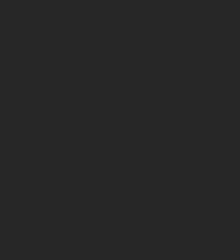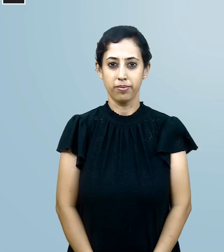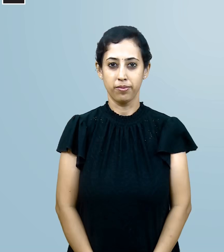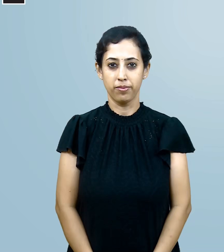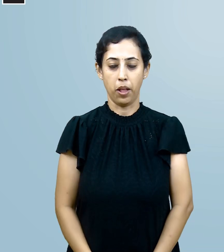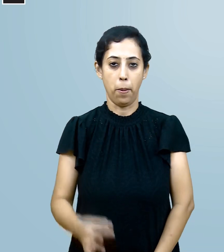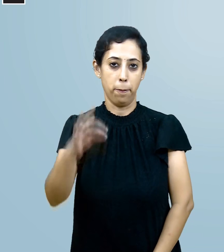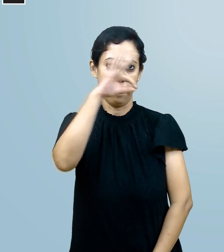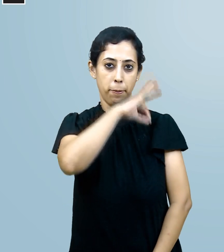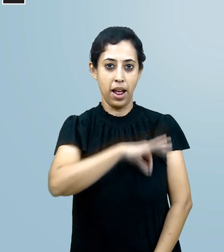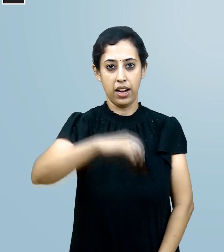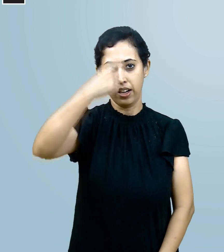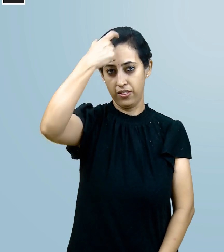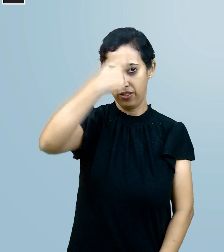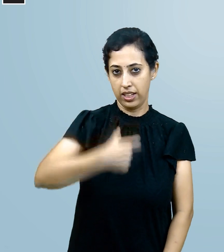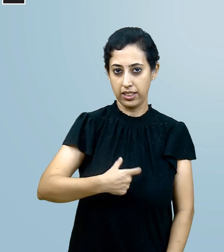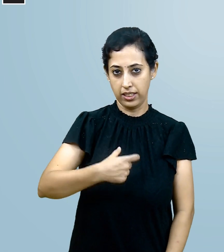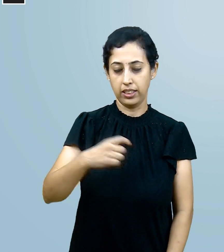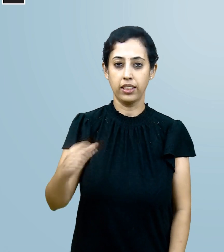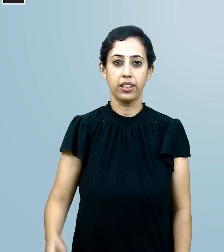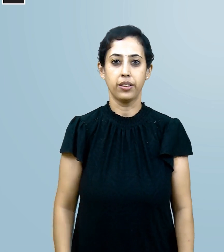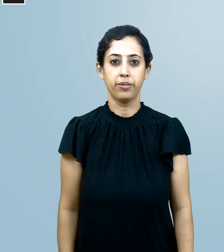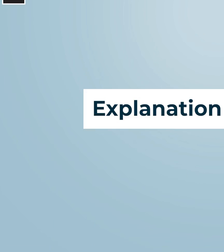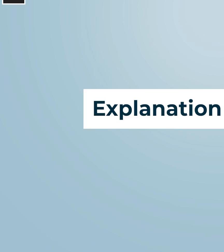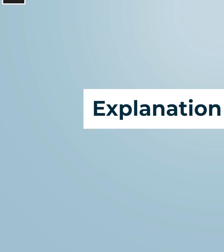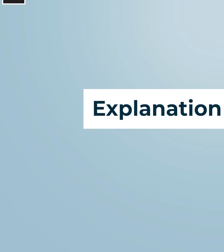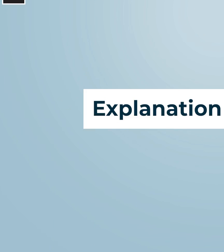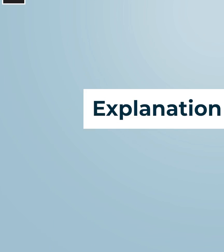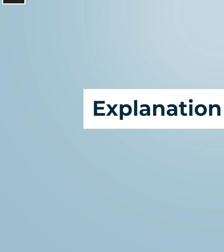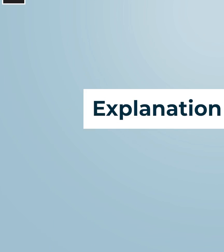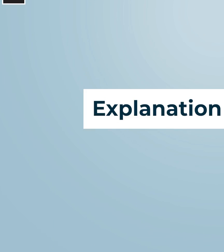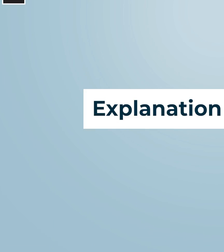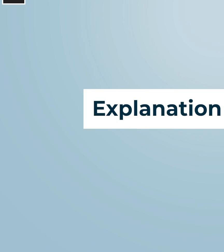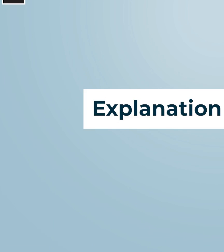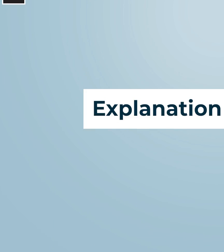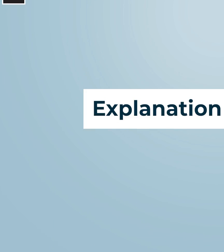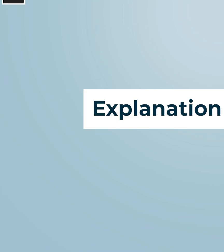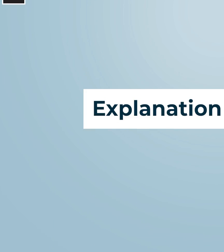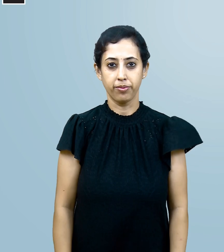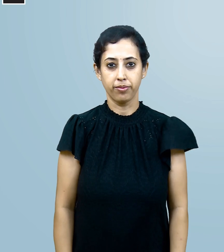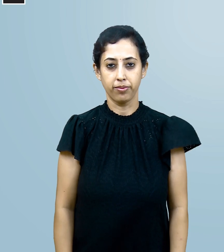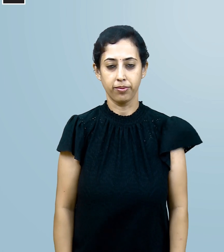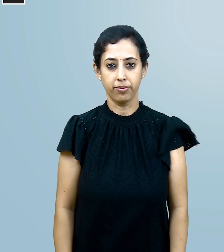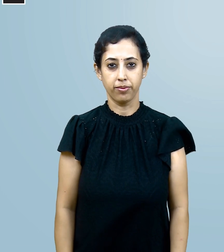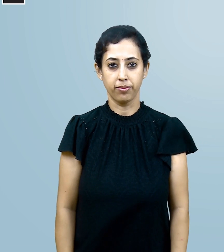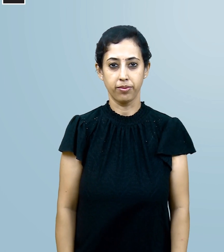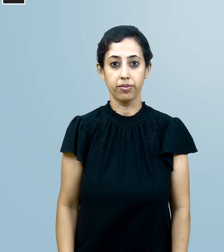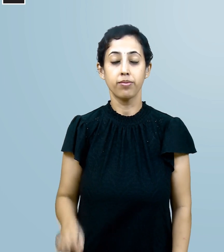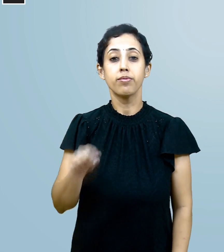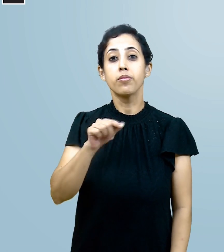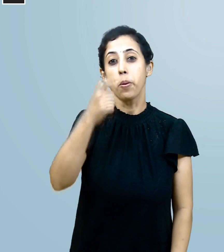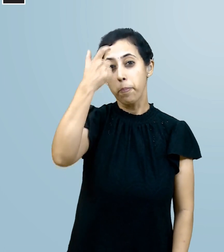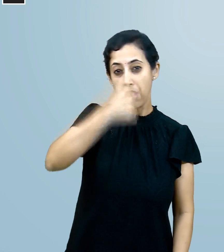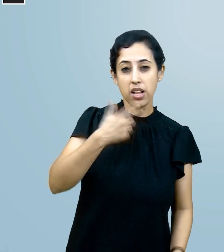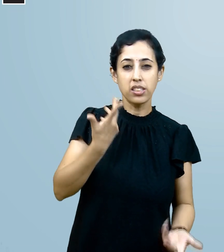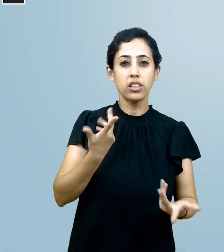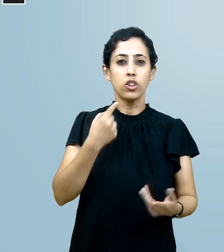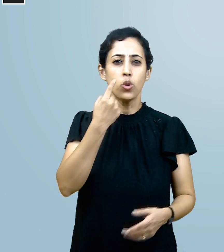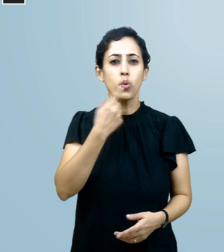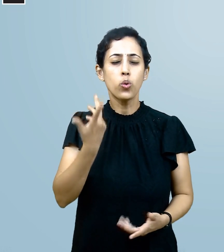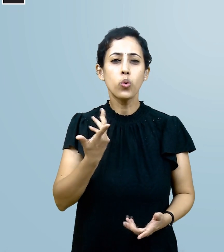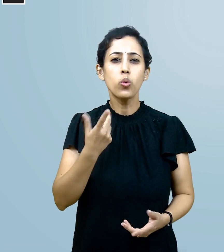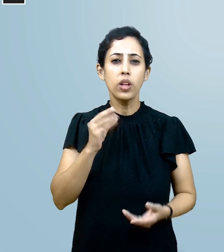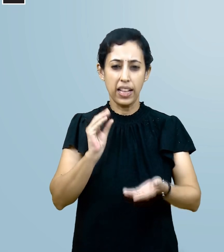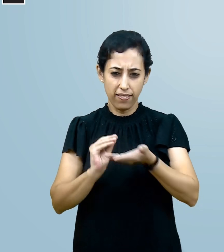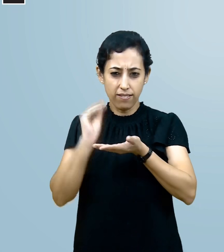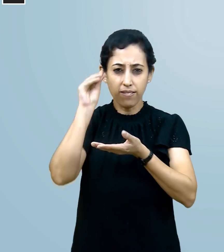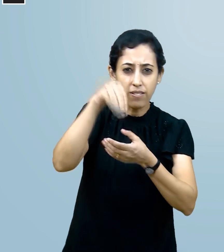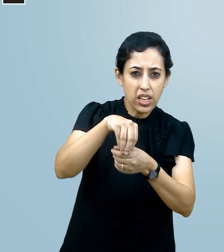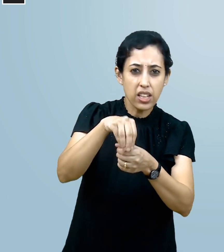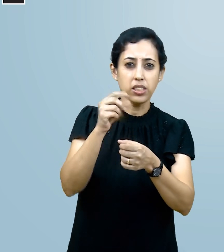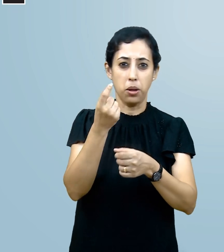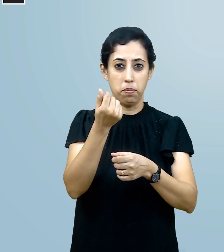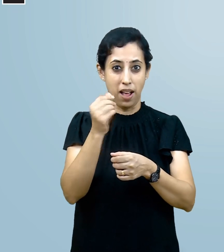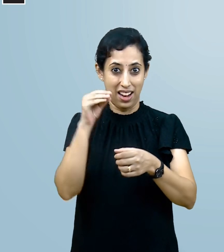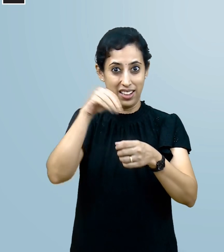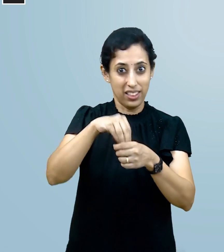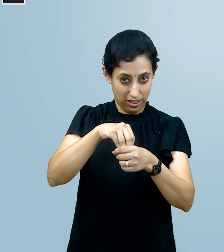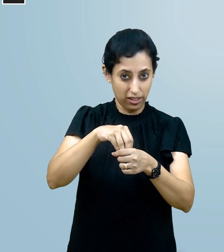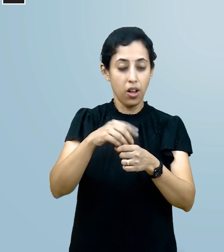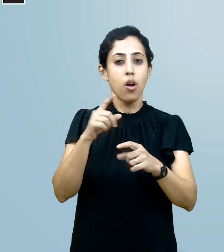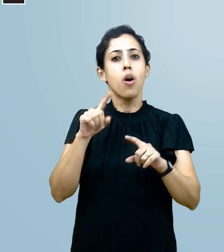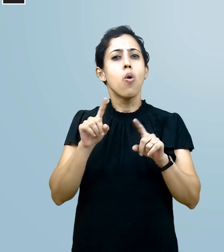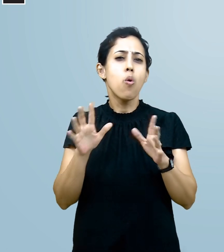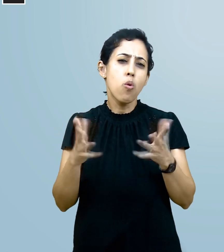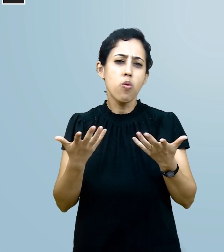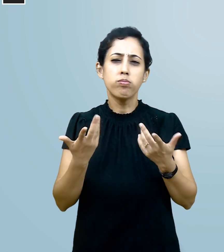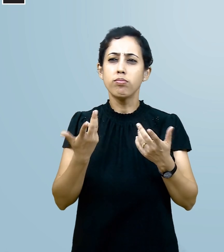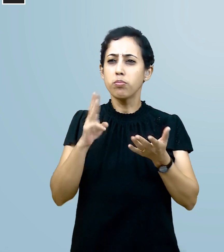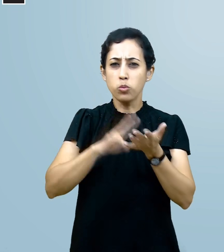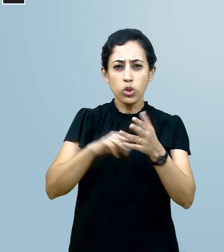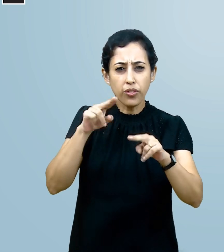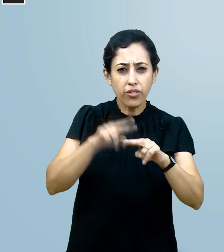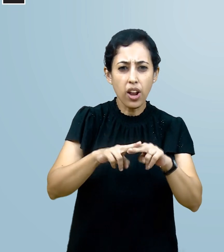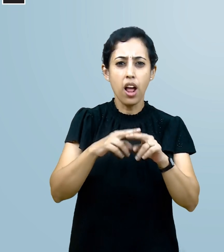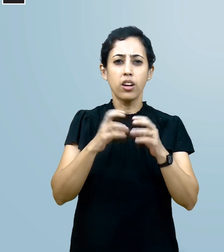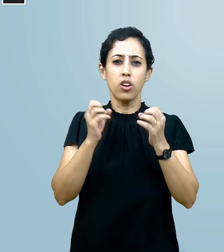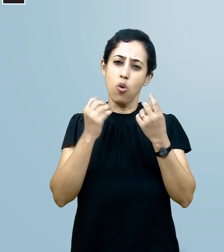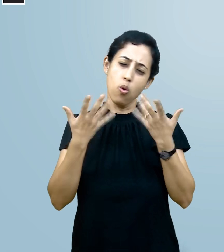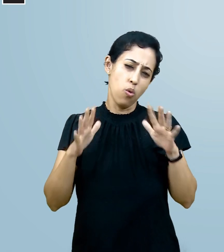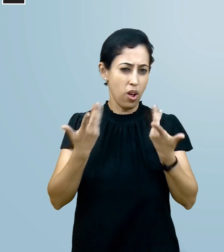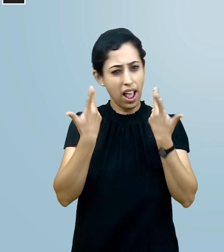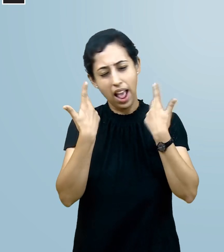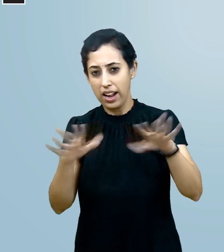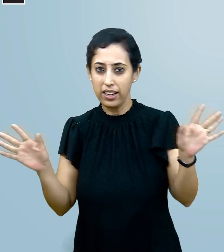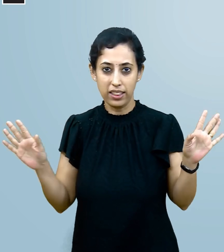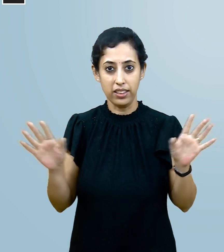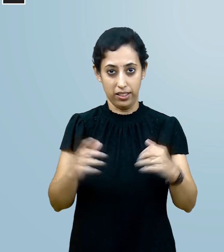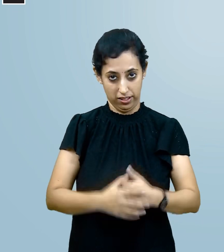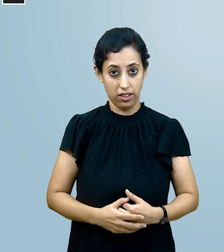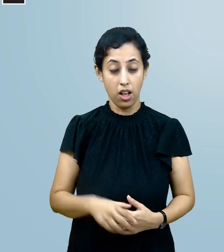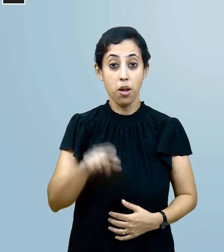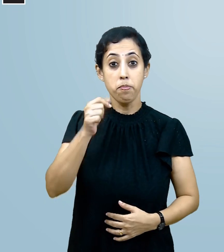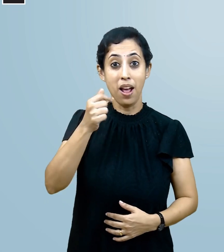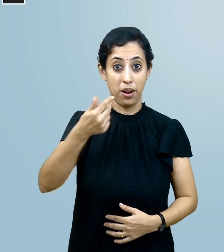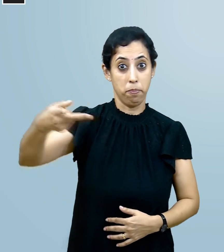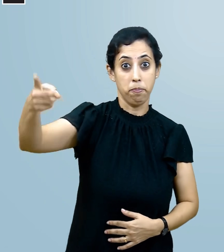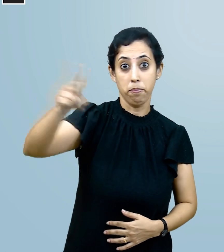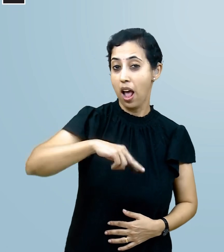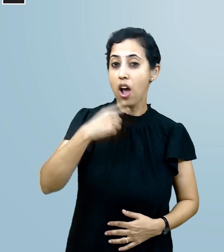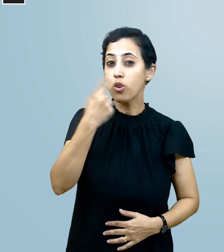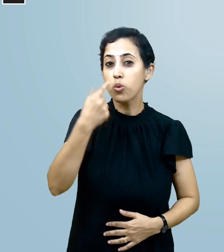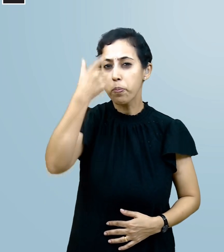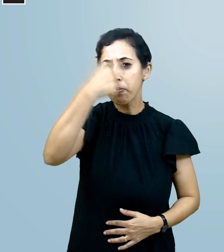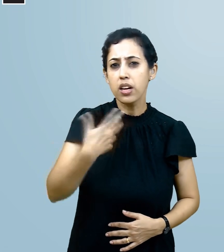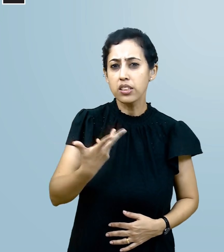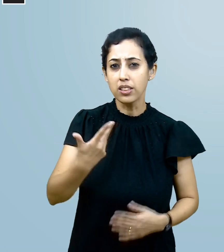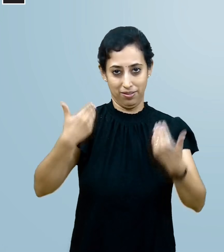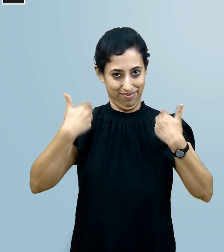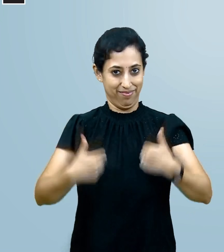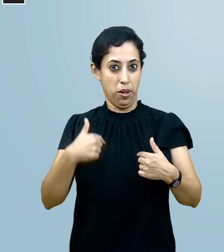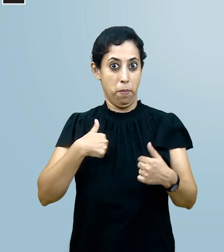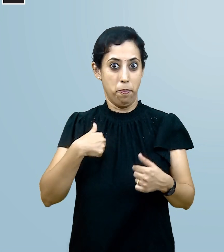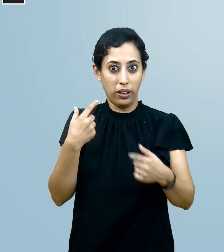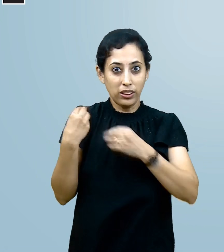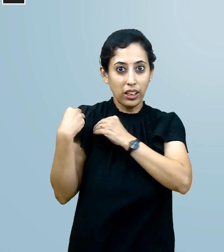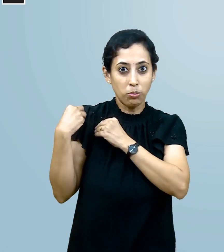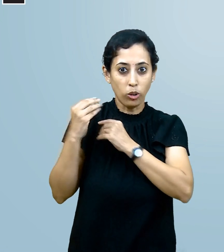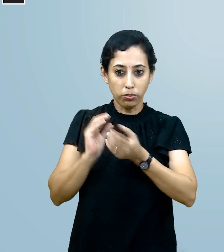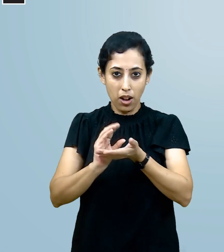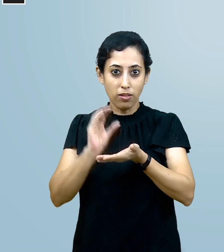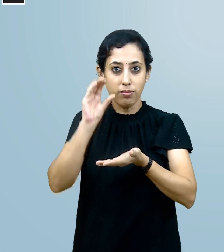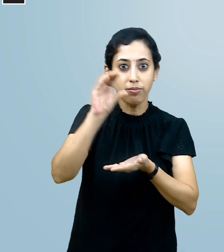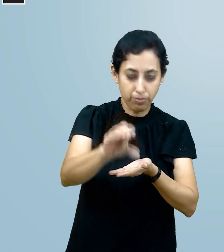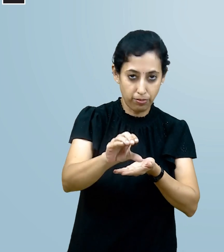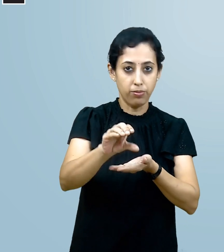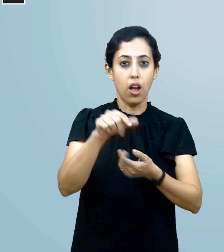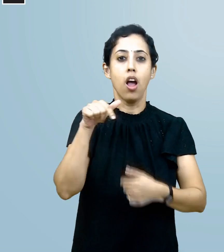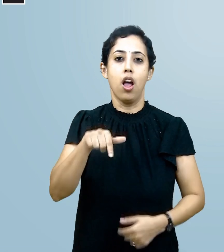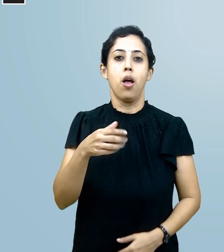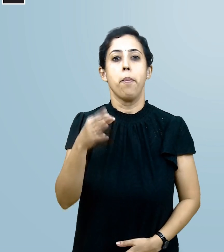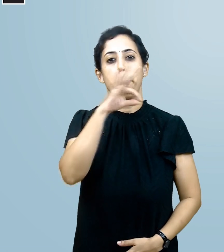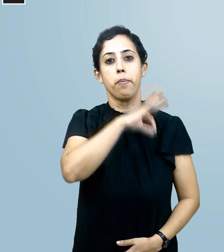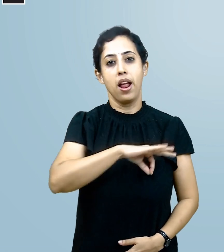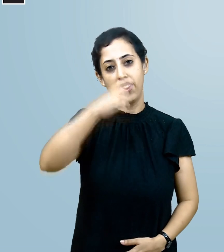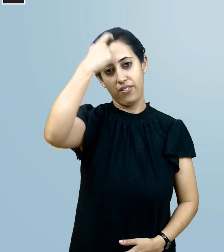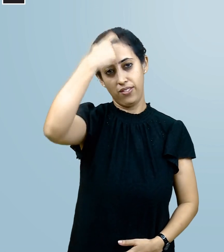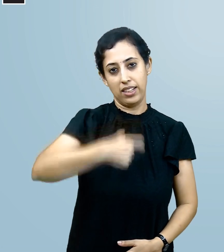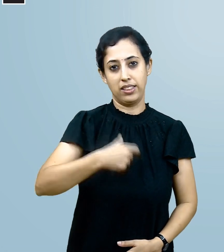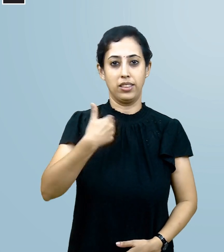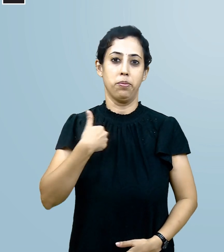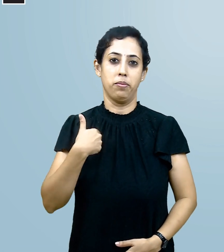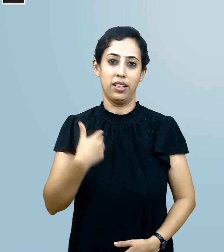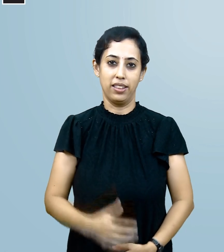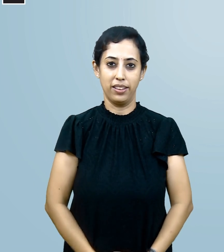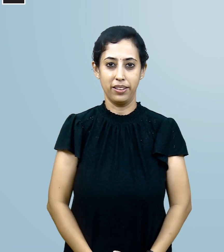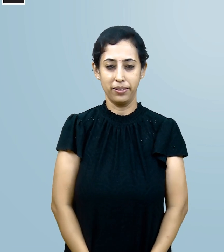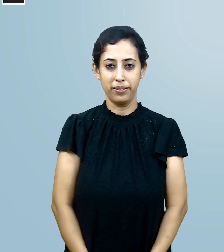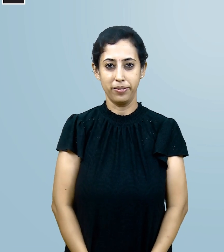Benefeciary